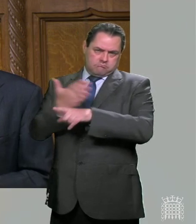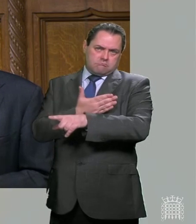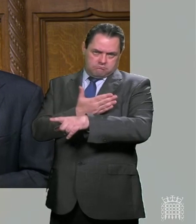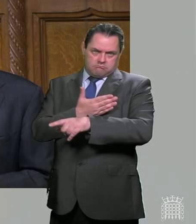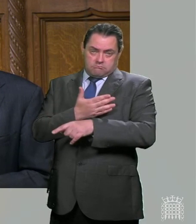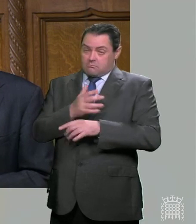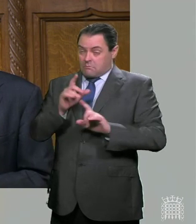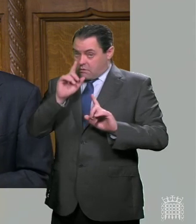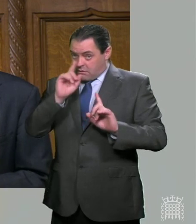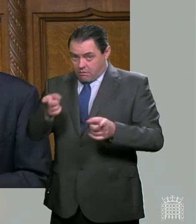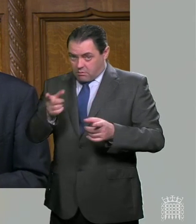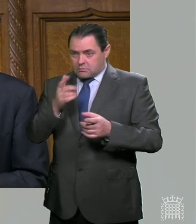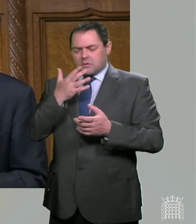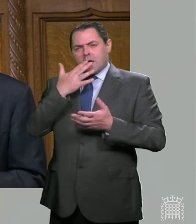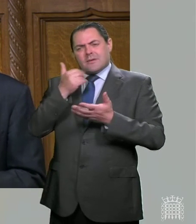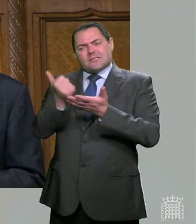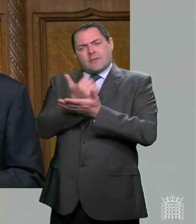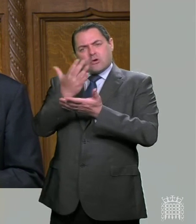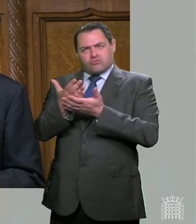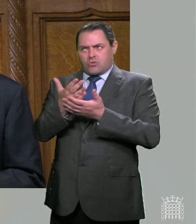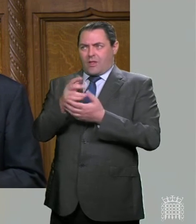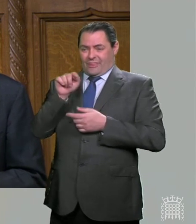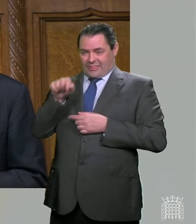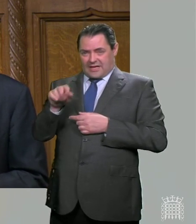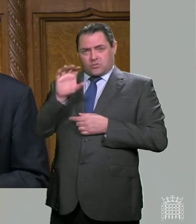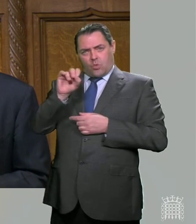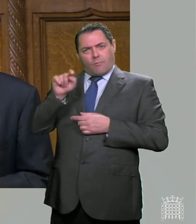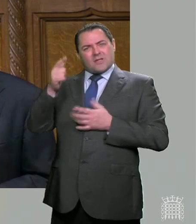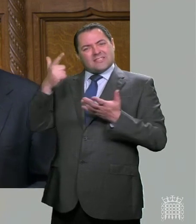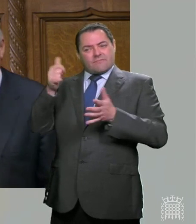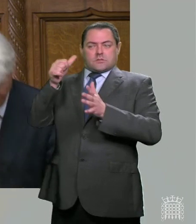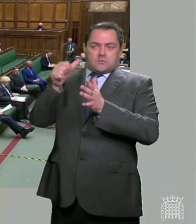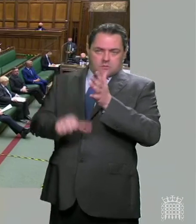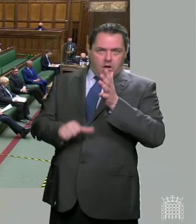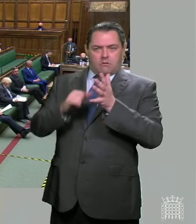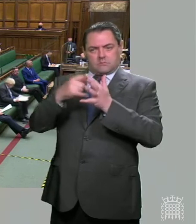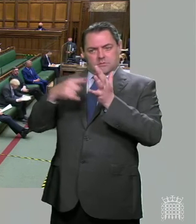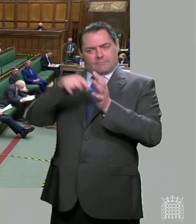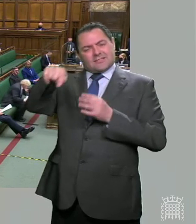If not, will he ensure that the 0.7% commitment is brought back from the start of next year?